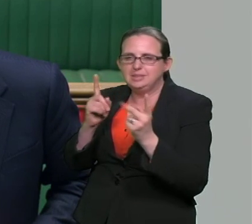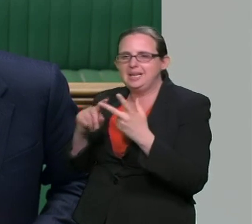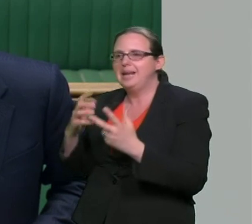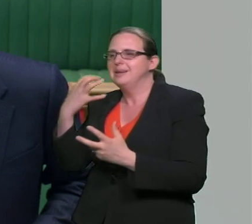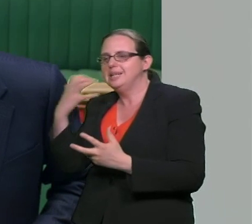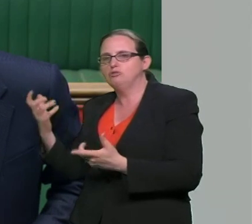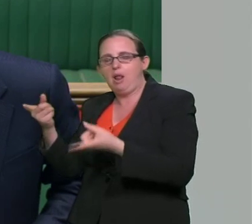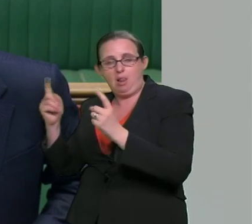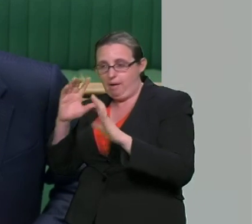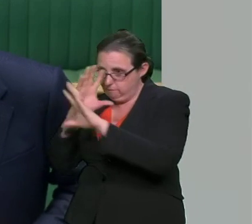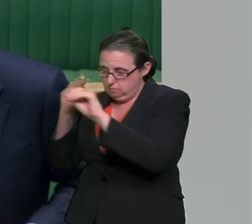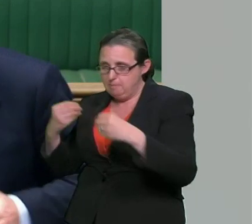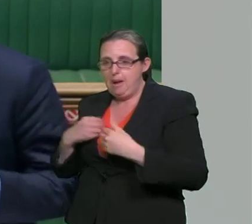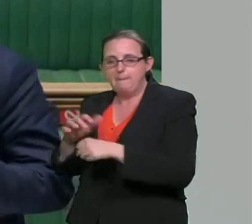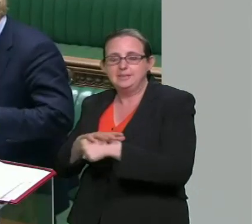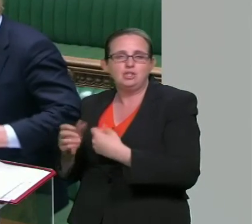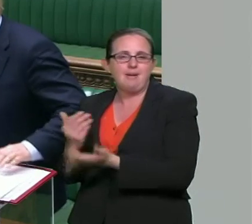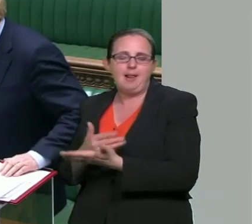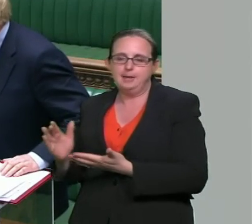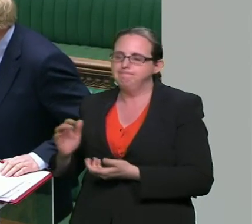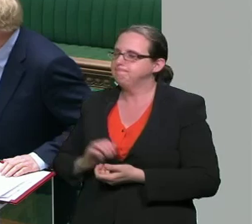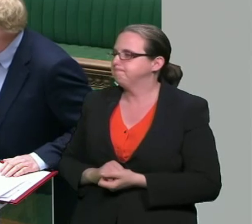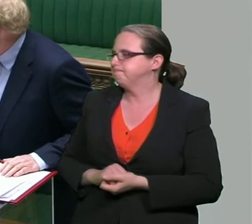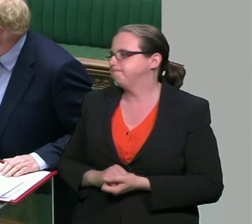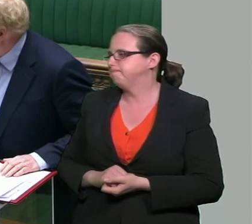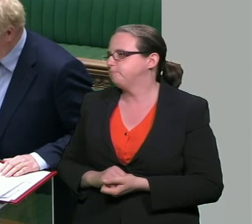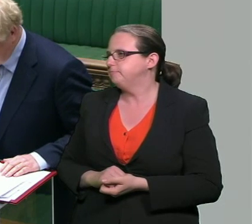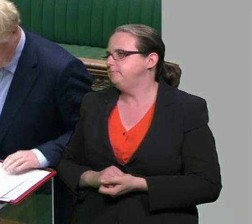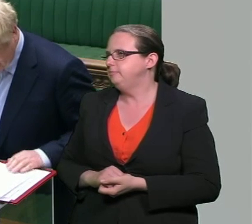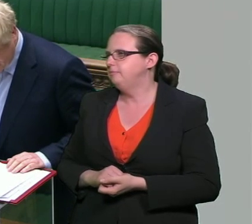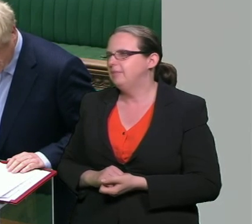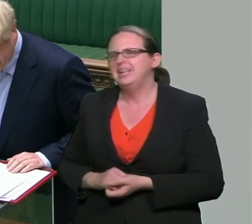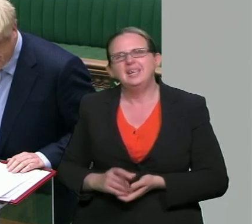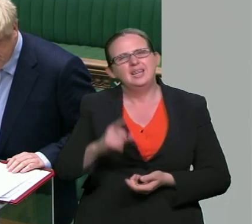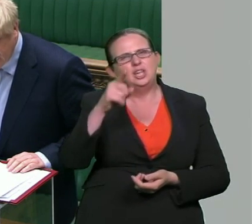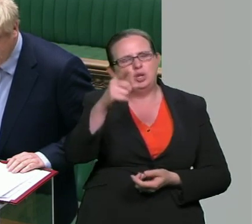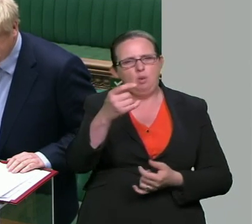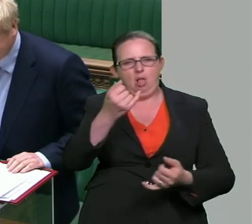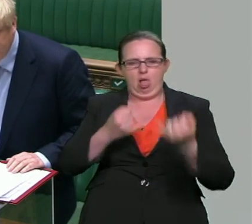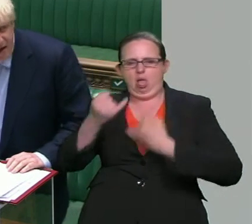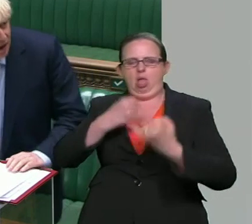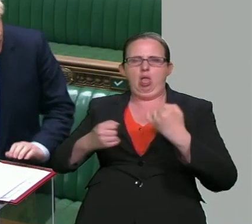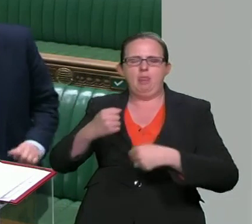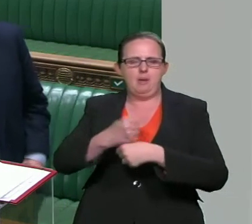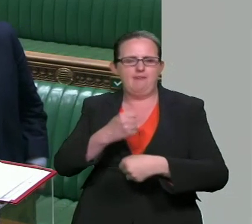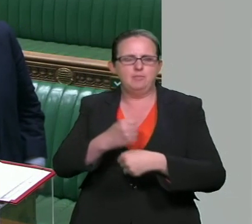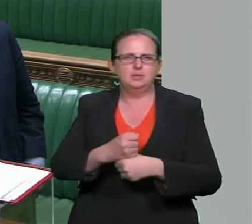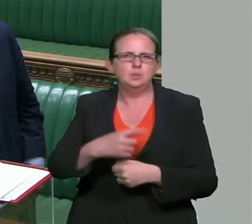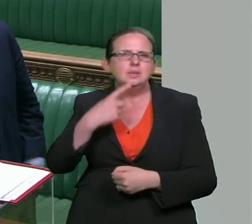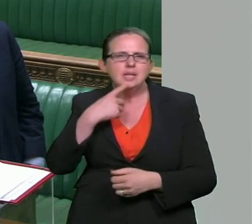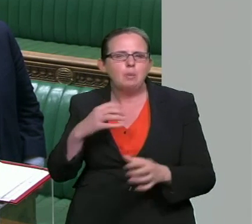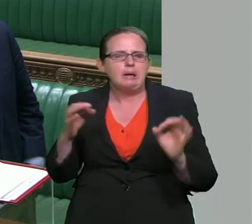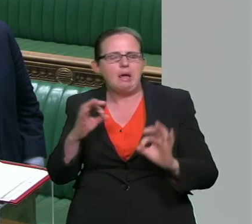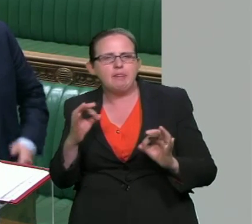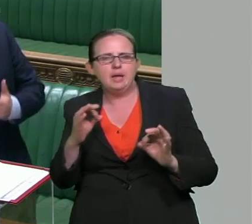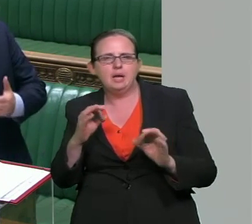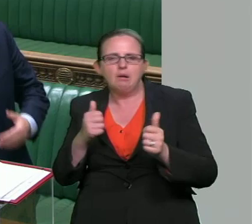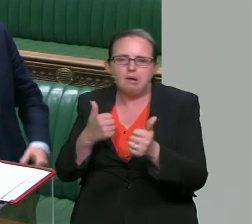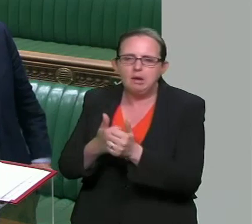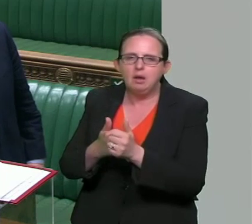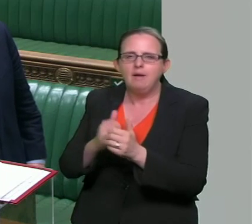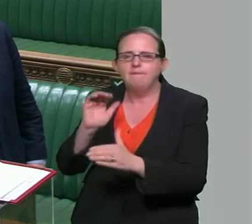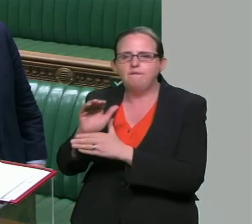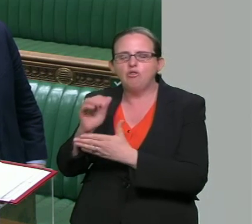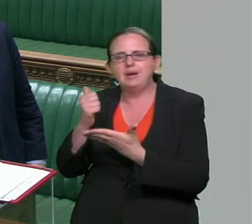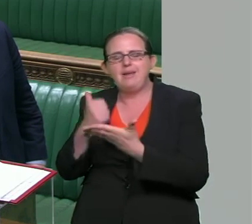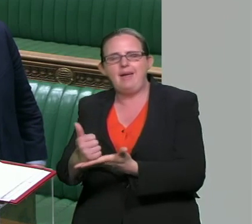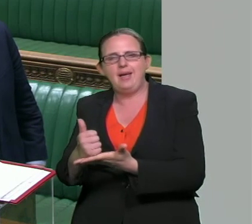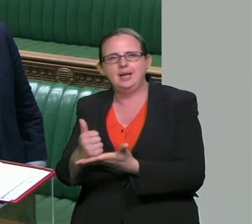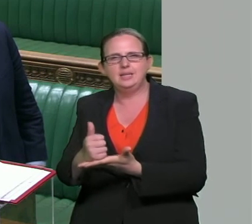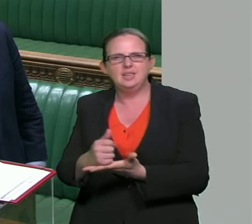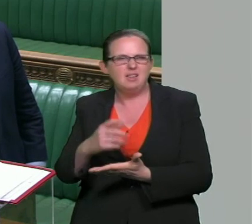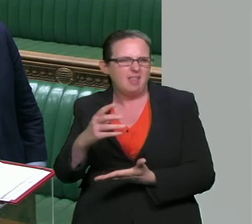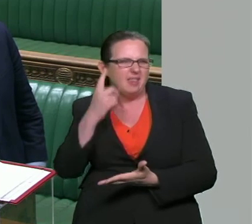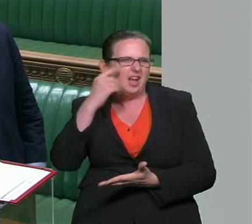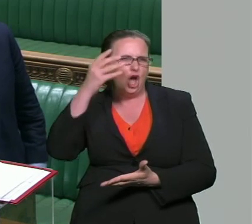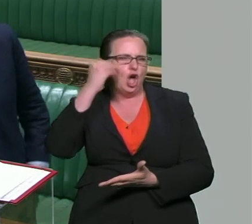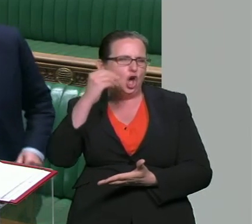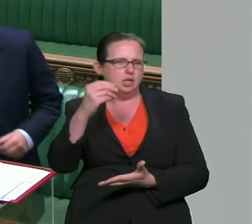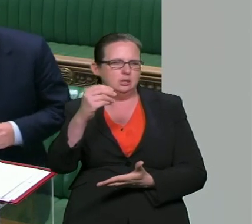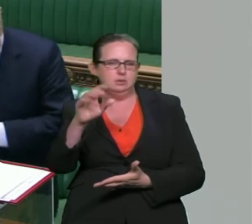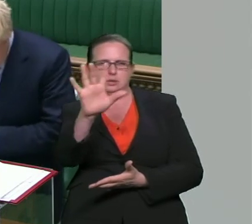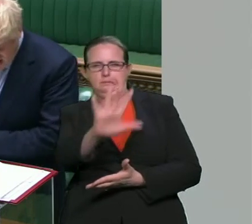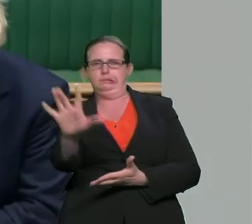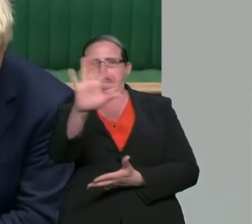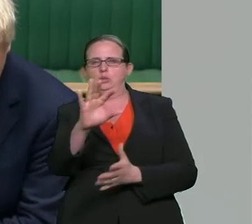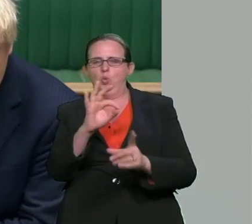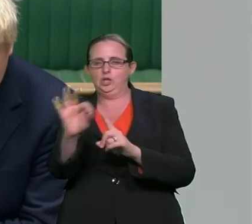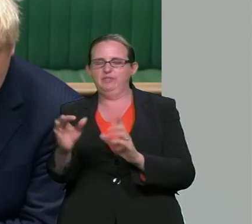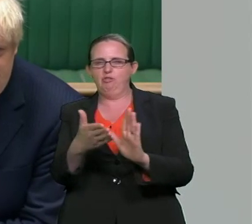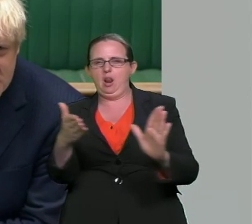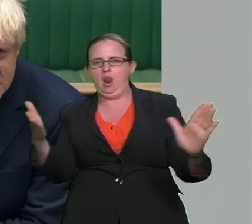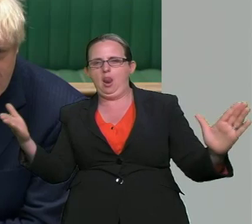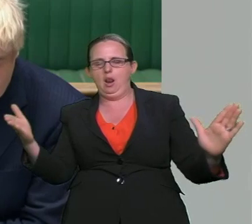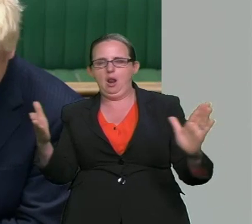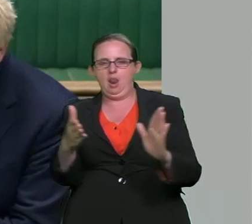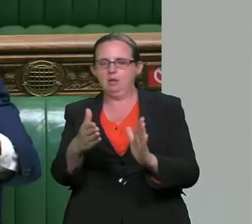The right honourable and learned Gentleman attacked the Government for failing to be sufficiently ambitious in our overseas aid spending—I think I heard him say that in that compendious question.